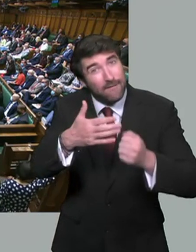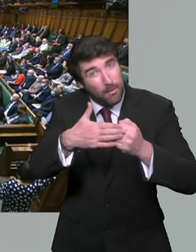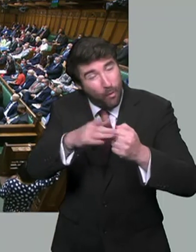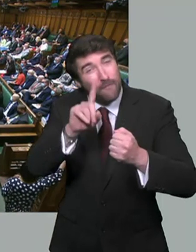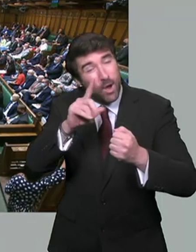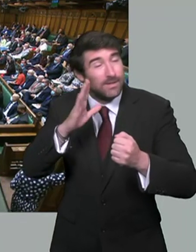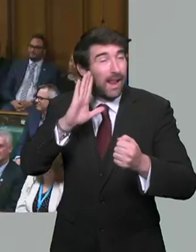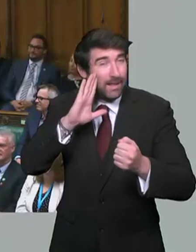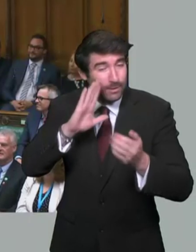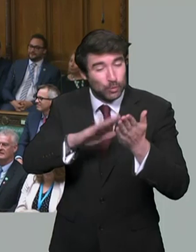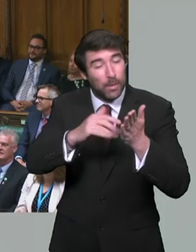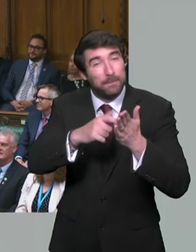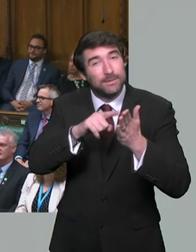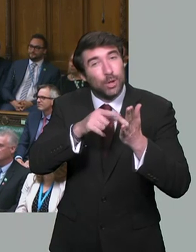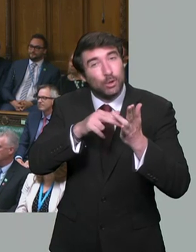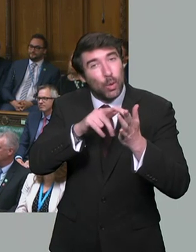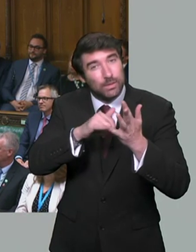You will get a little more if you listen to Mr Jones’s question.